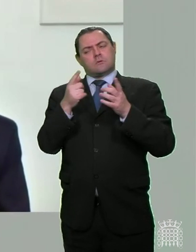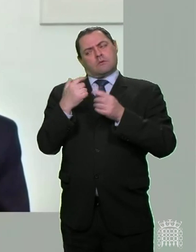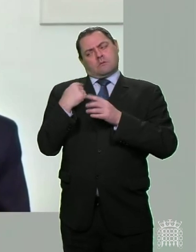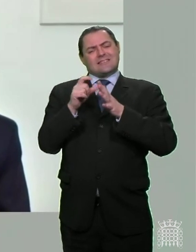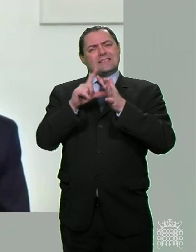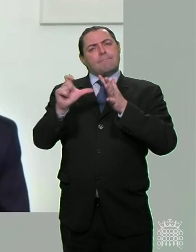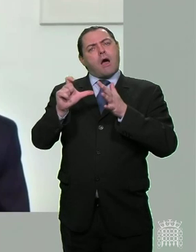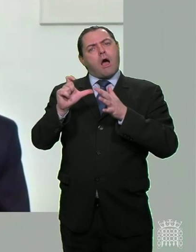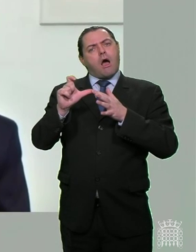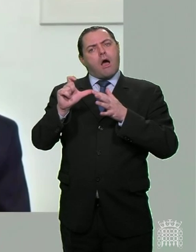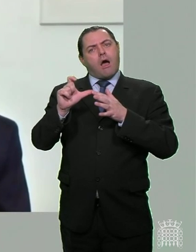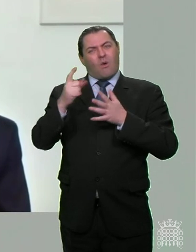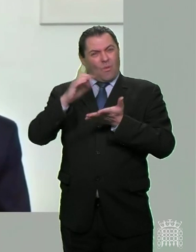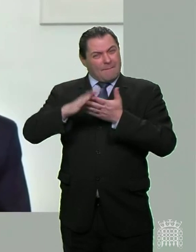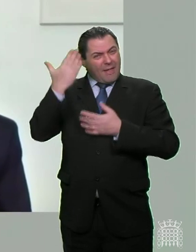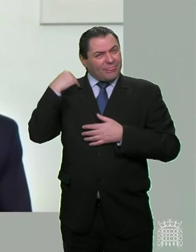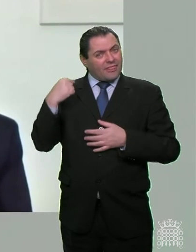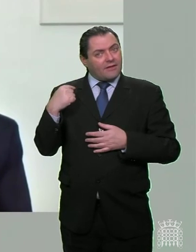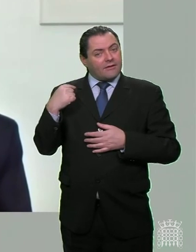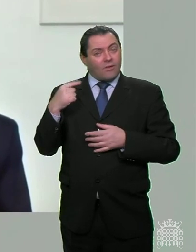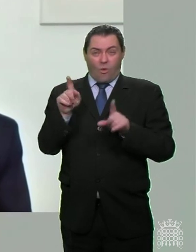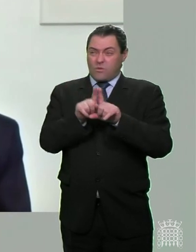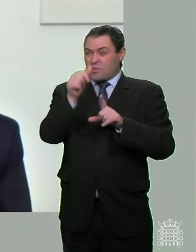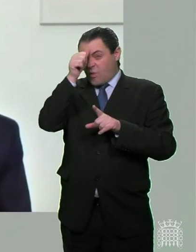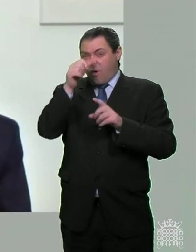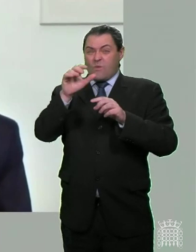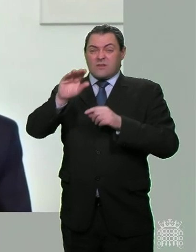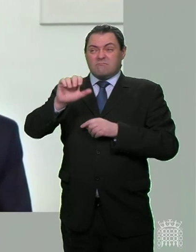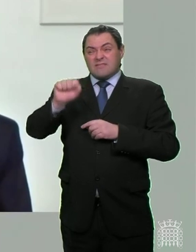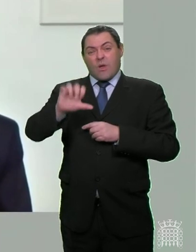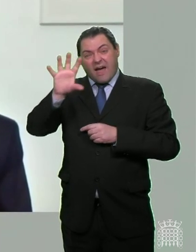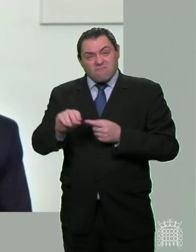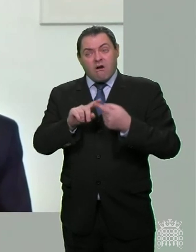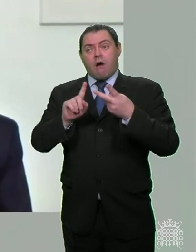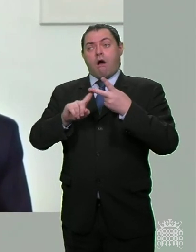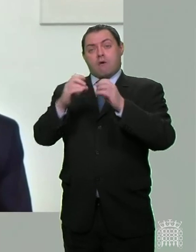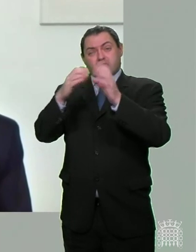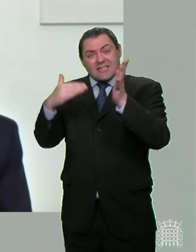We know some of those variants are coming from abroad, but we do not know the route.